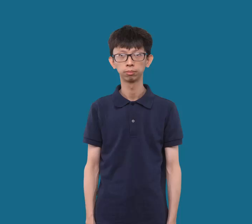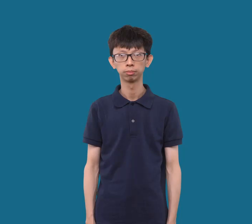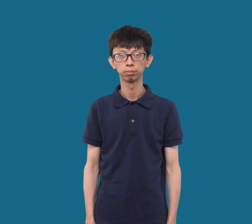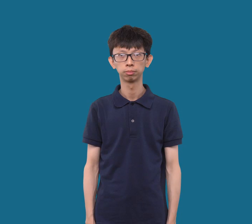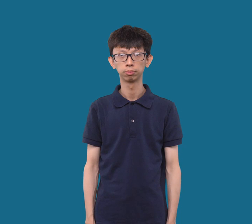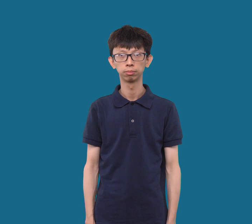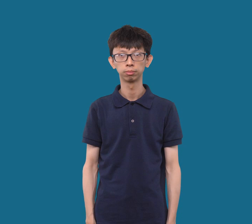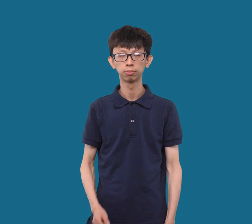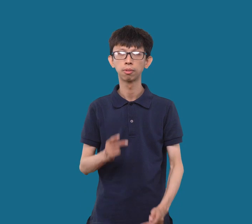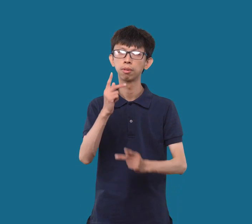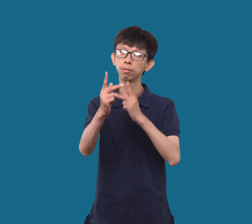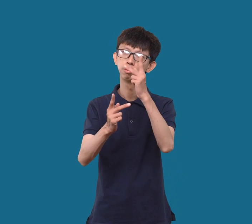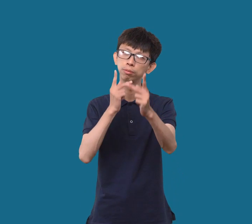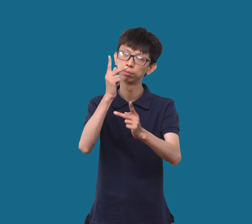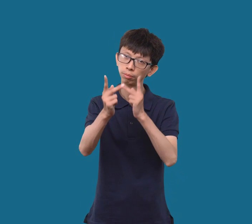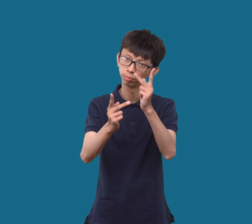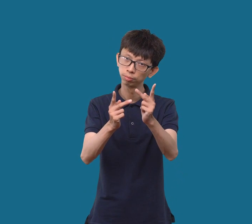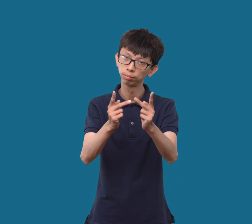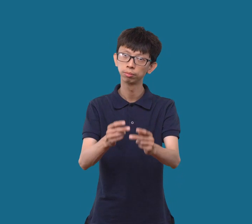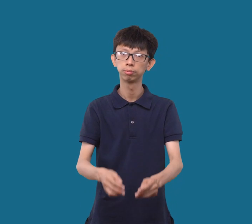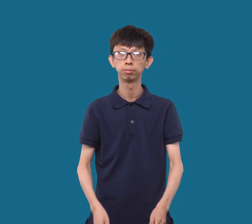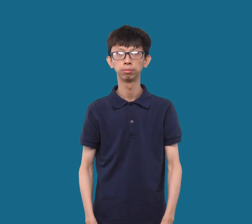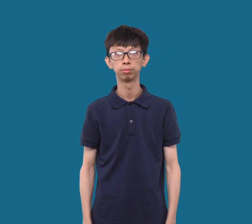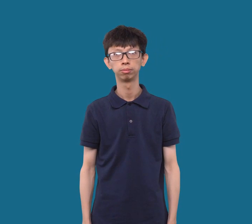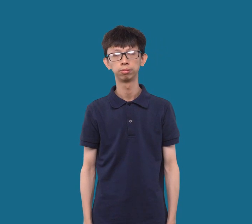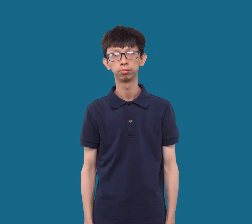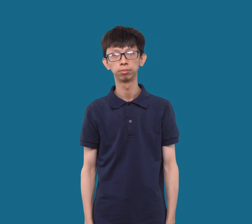kể chuyện